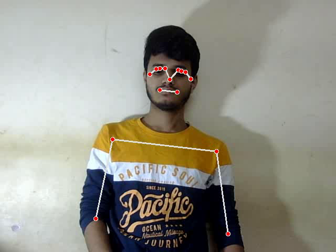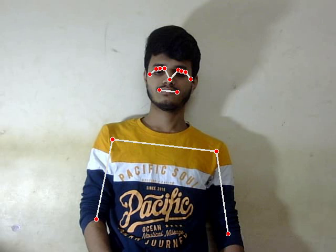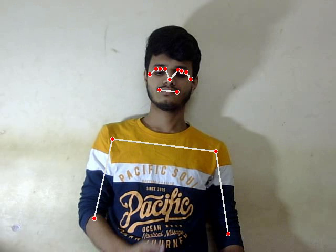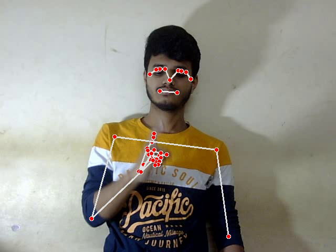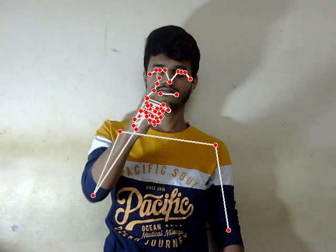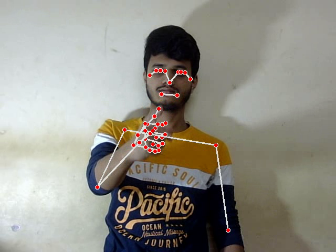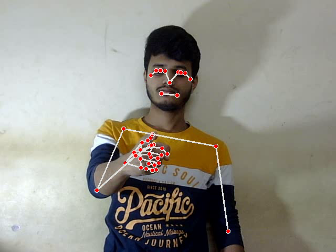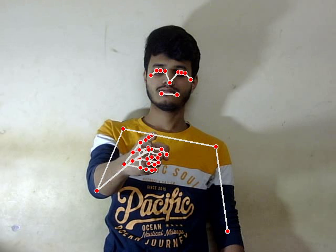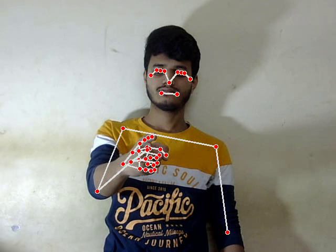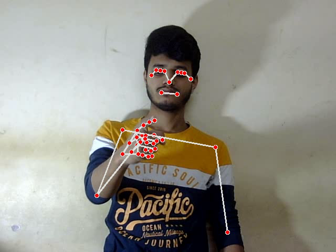you